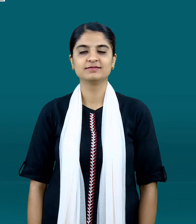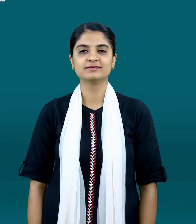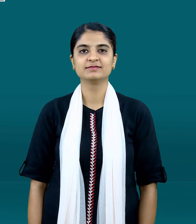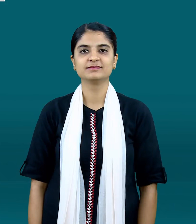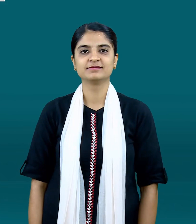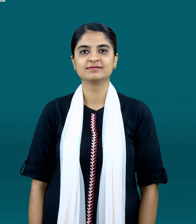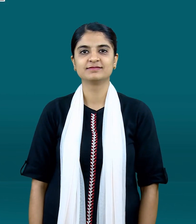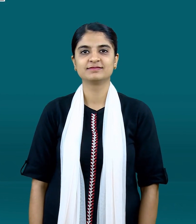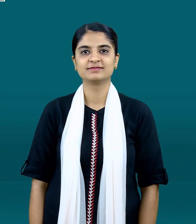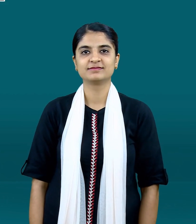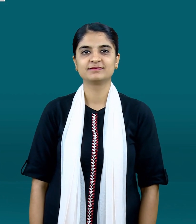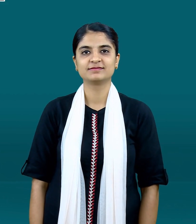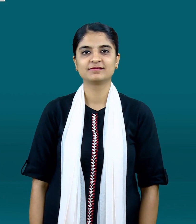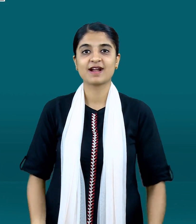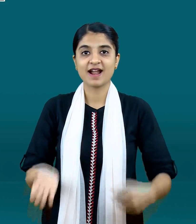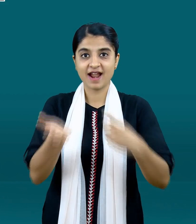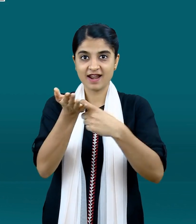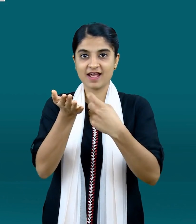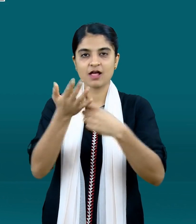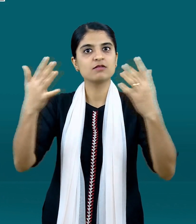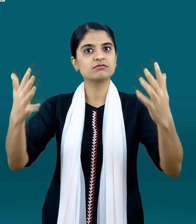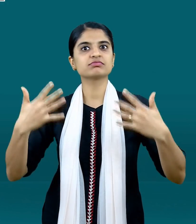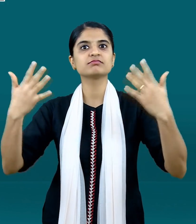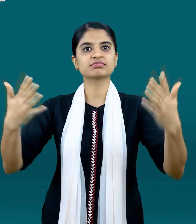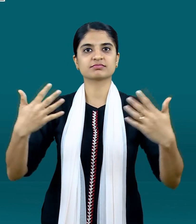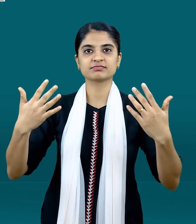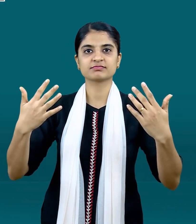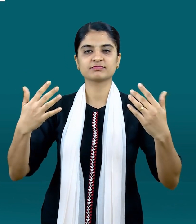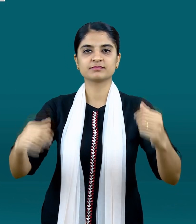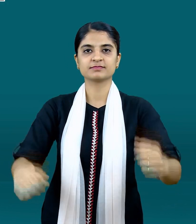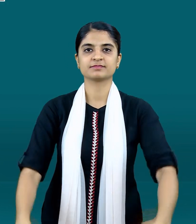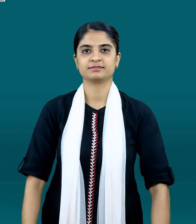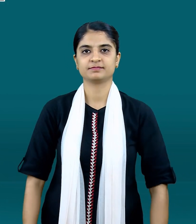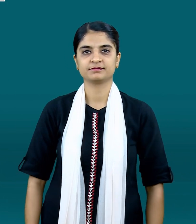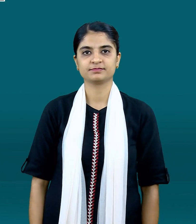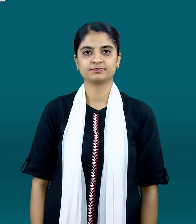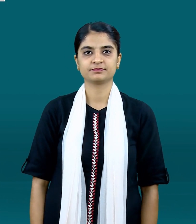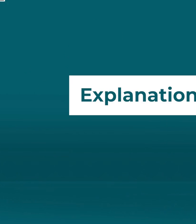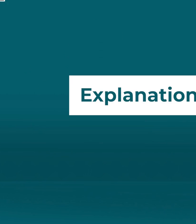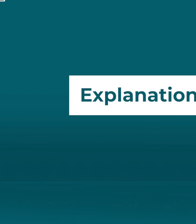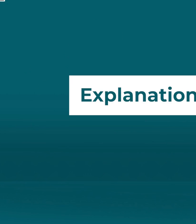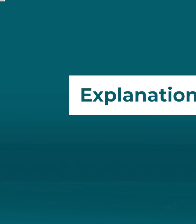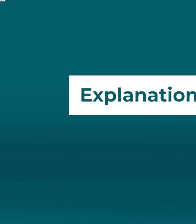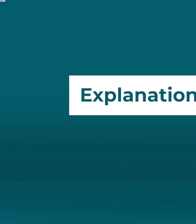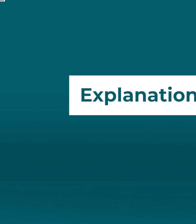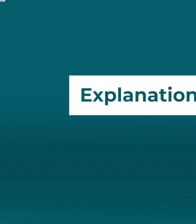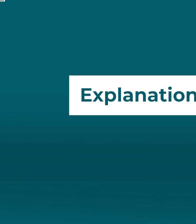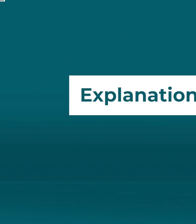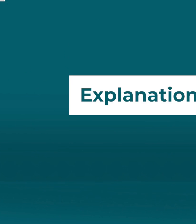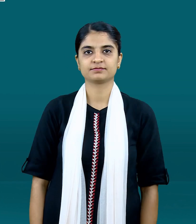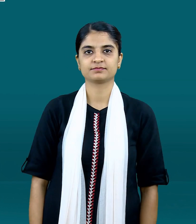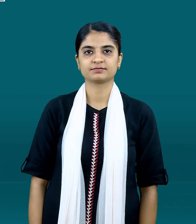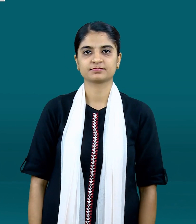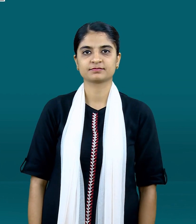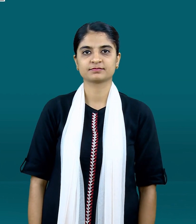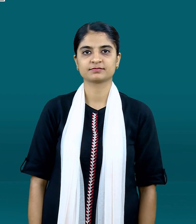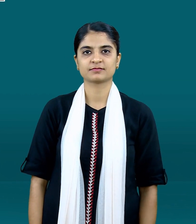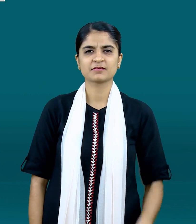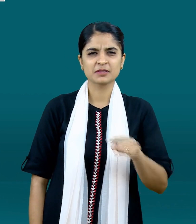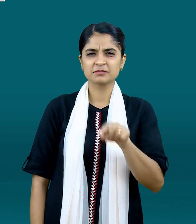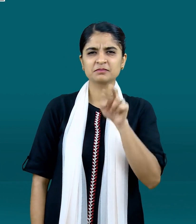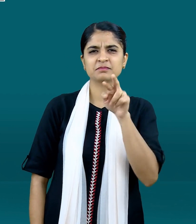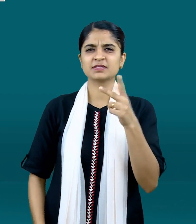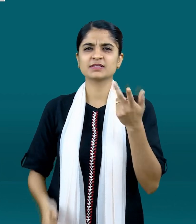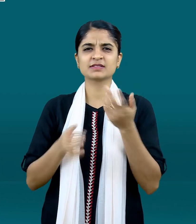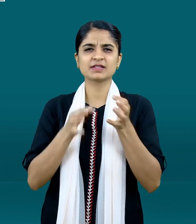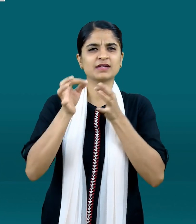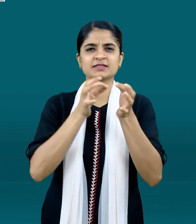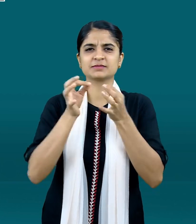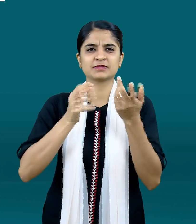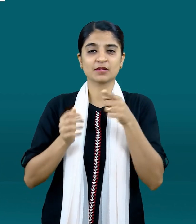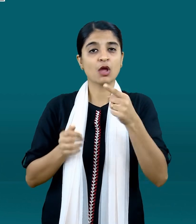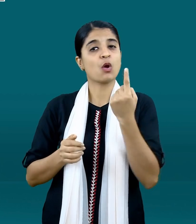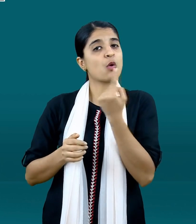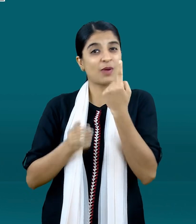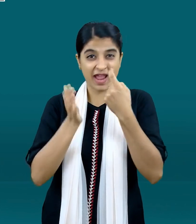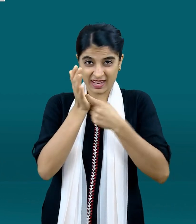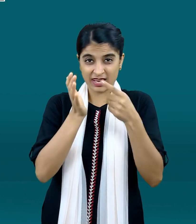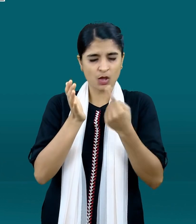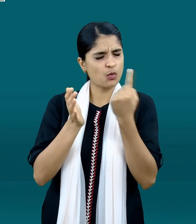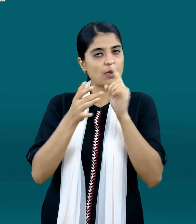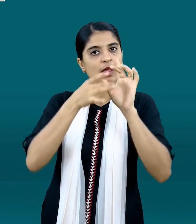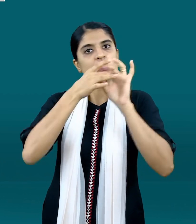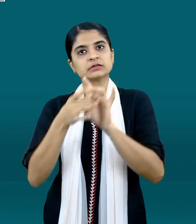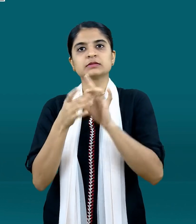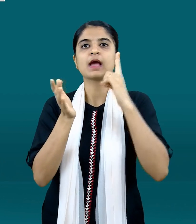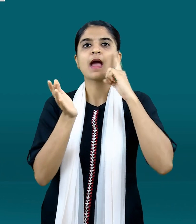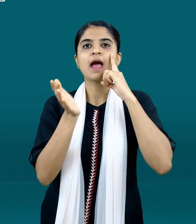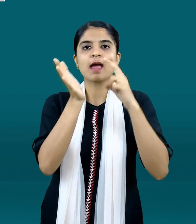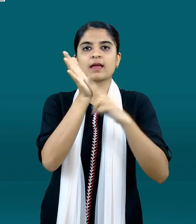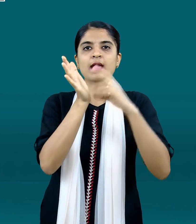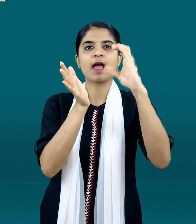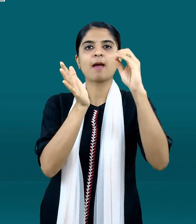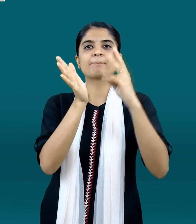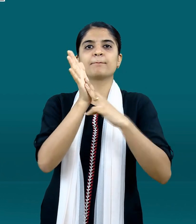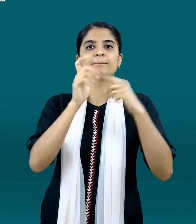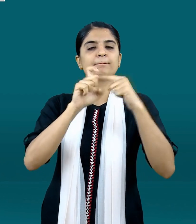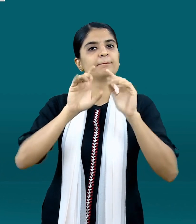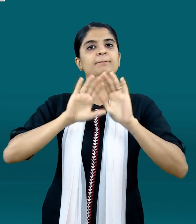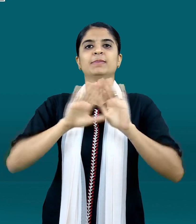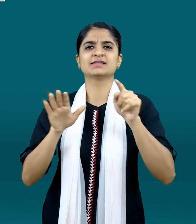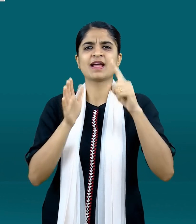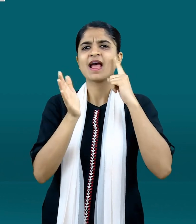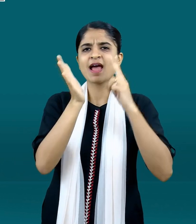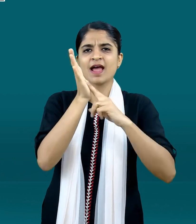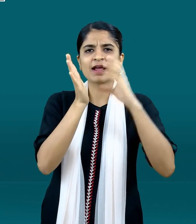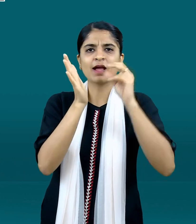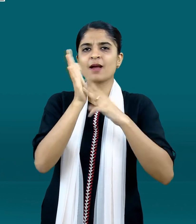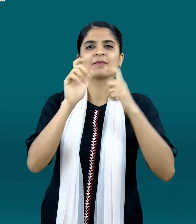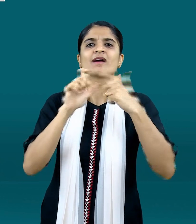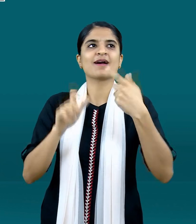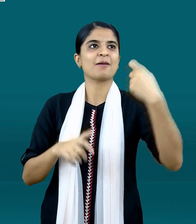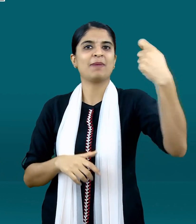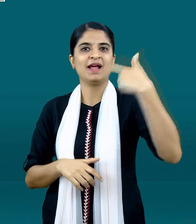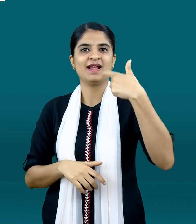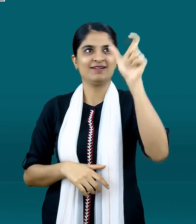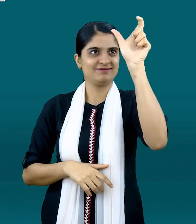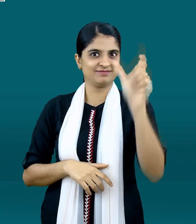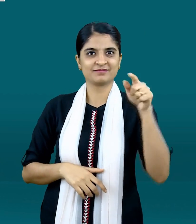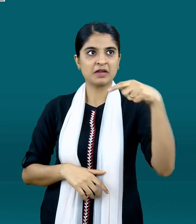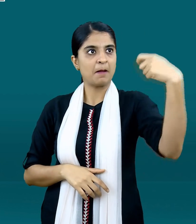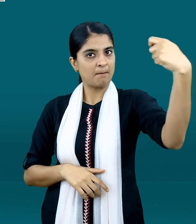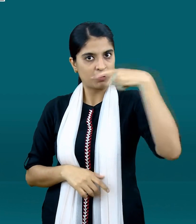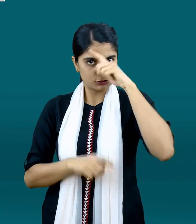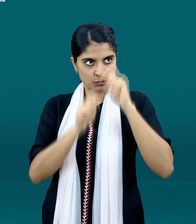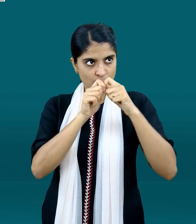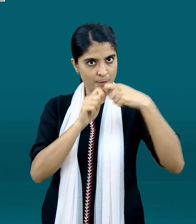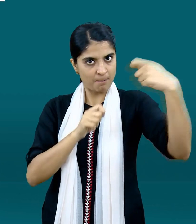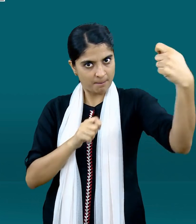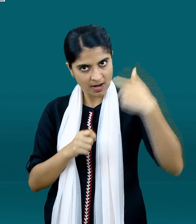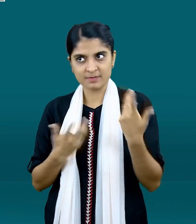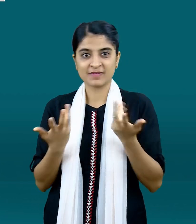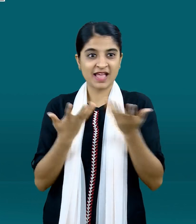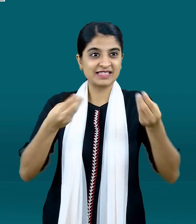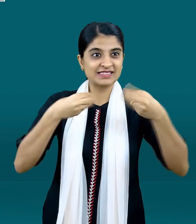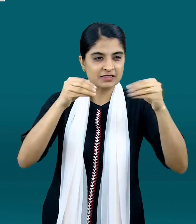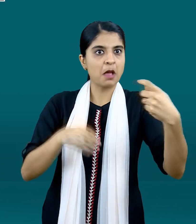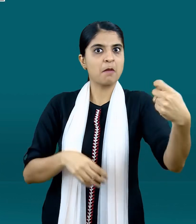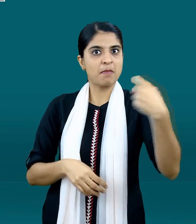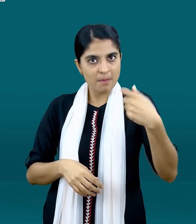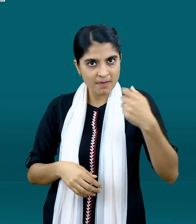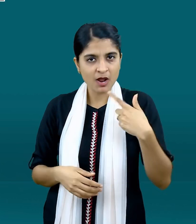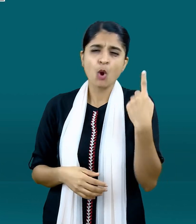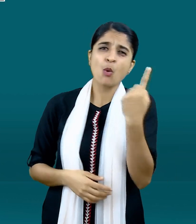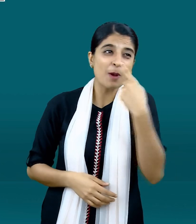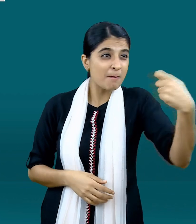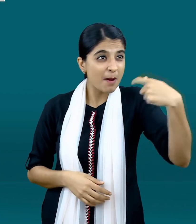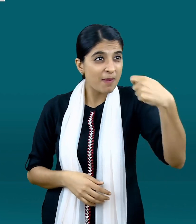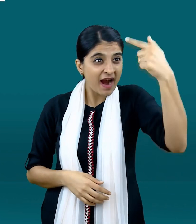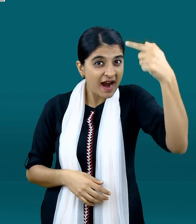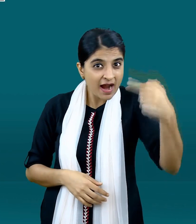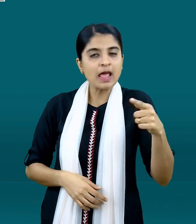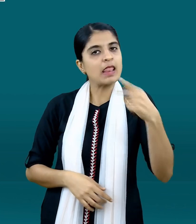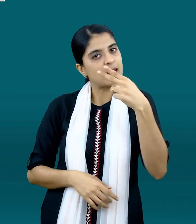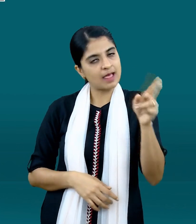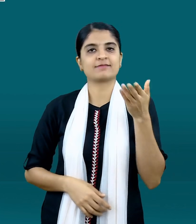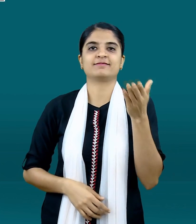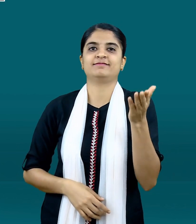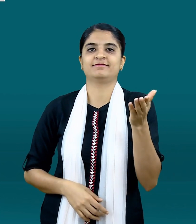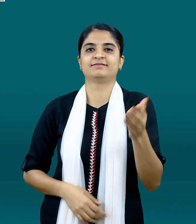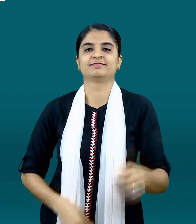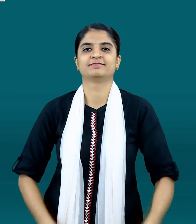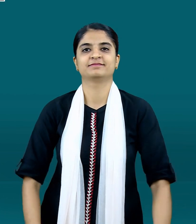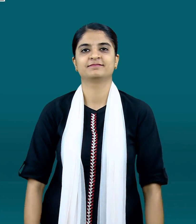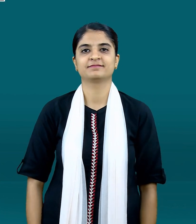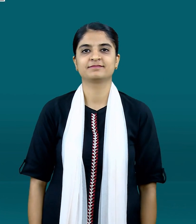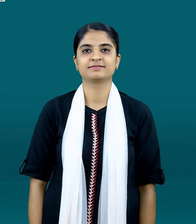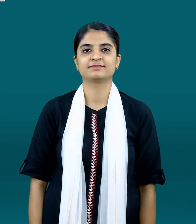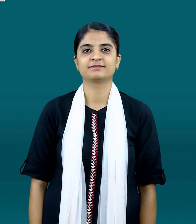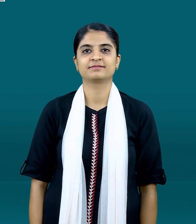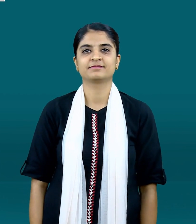Revenue (Financial)